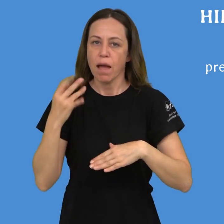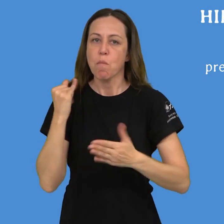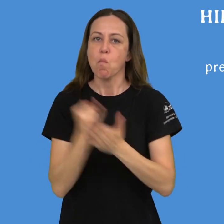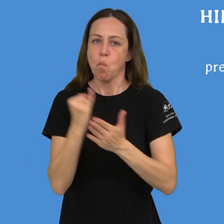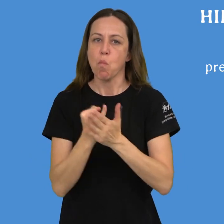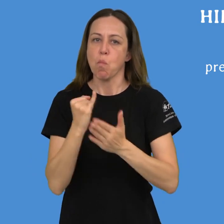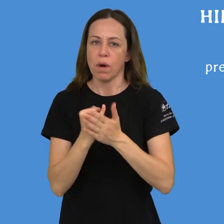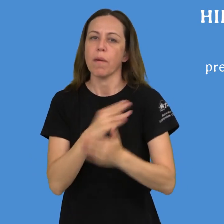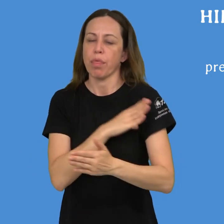probar